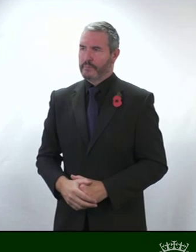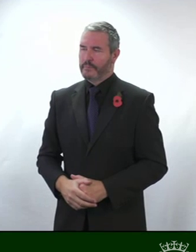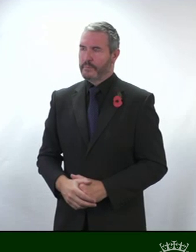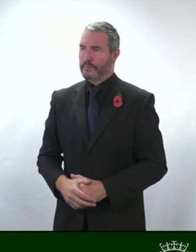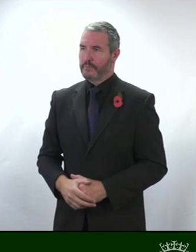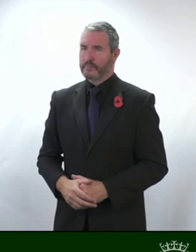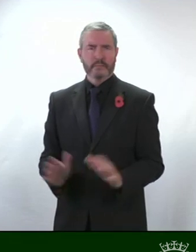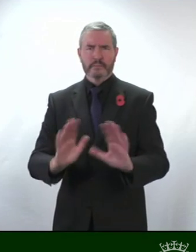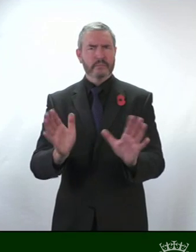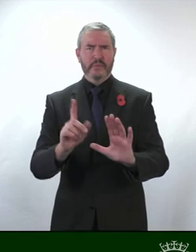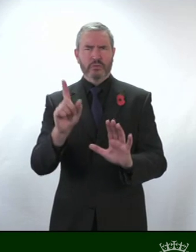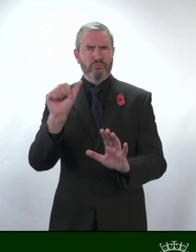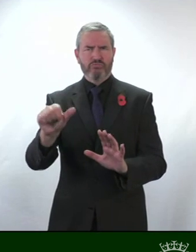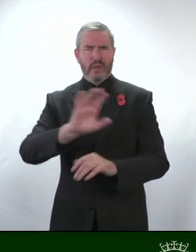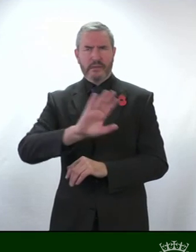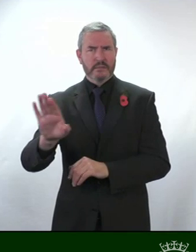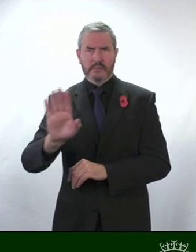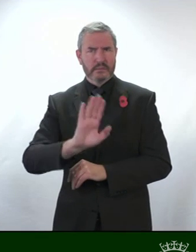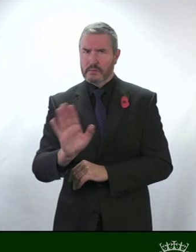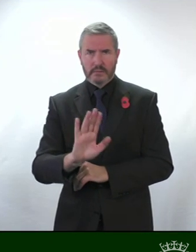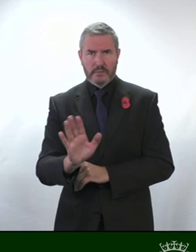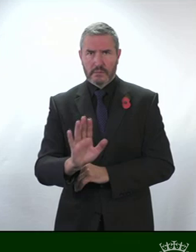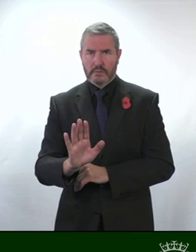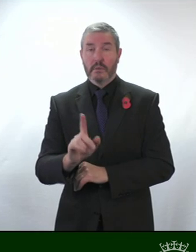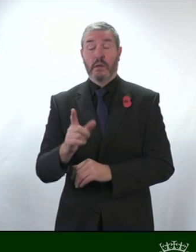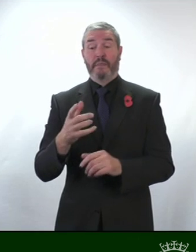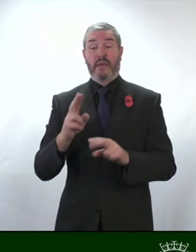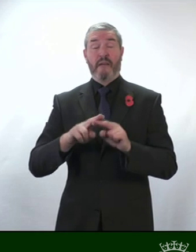They are not going to. The furlough scheme, as the hon.